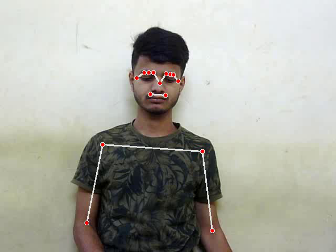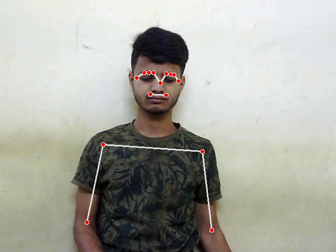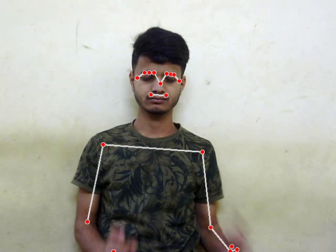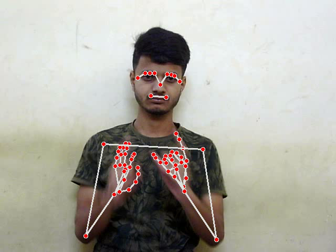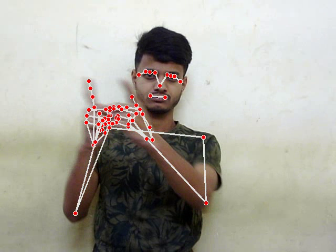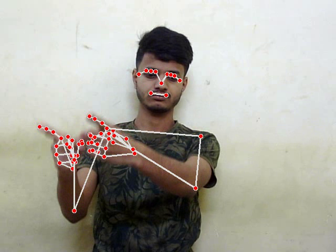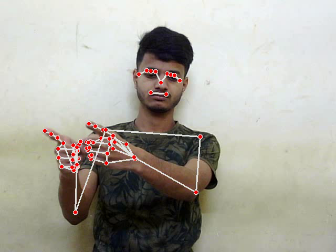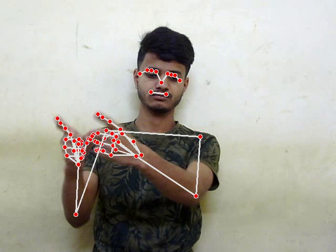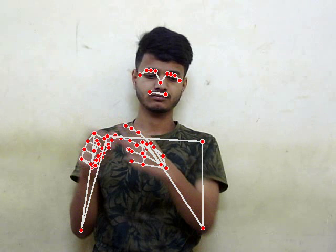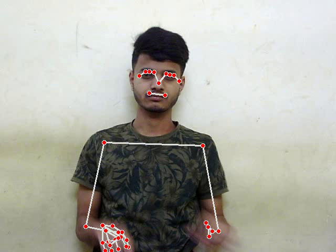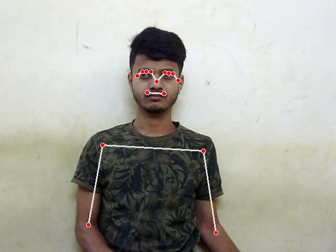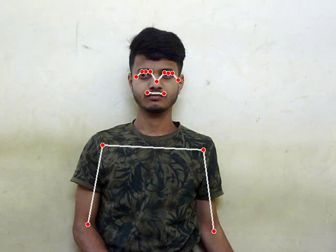go